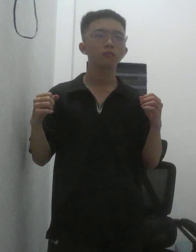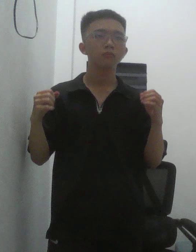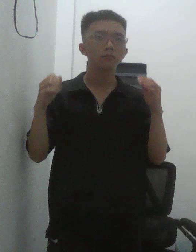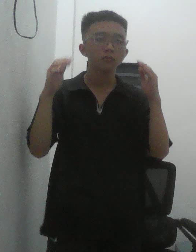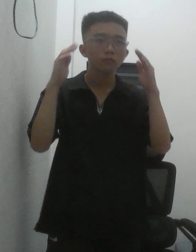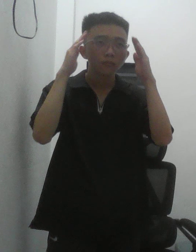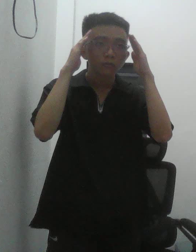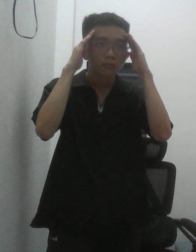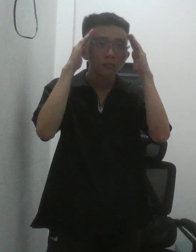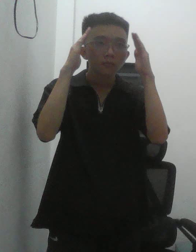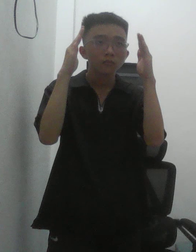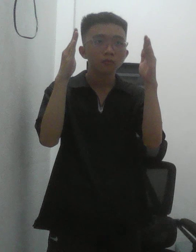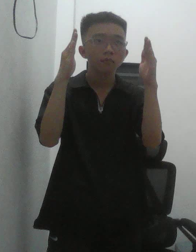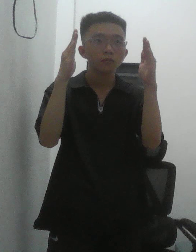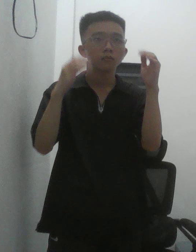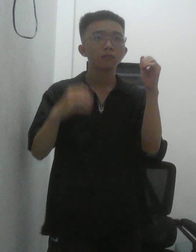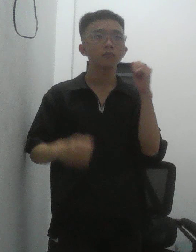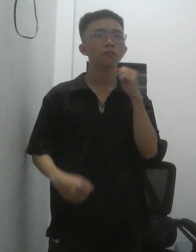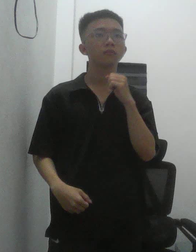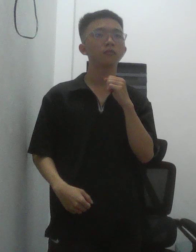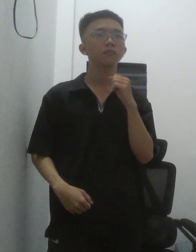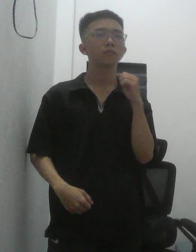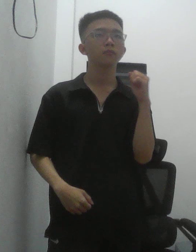khong quan tam